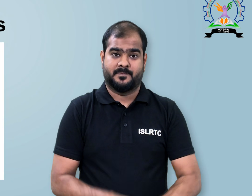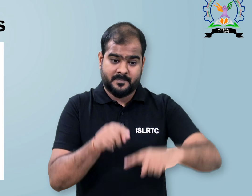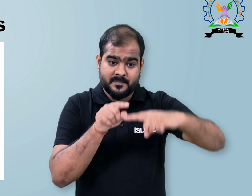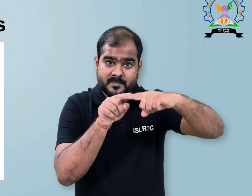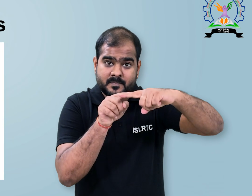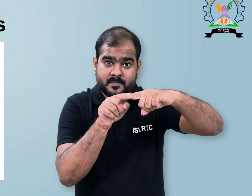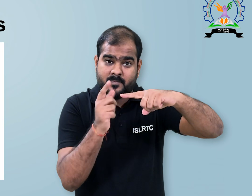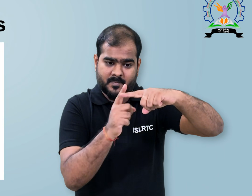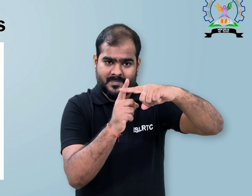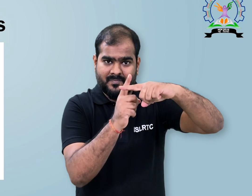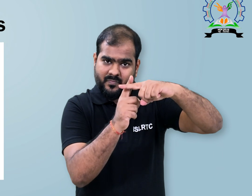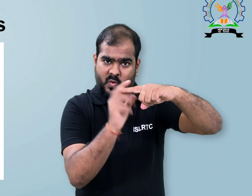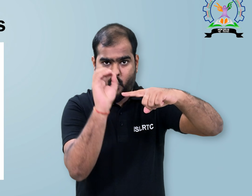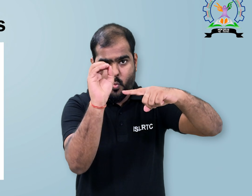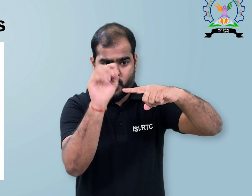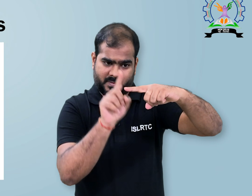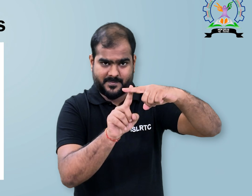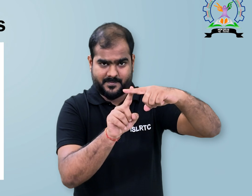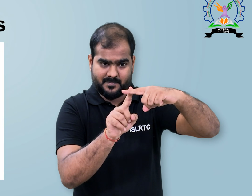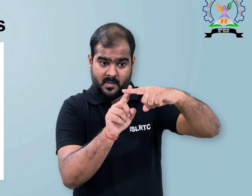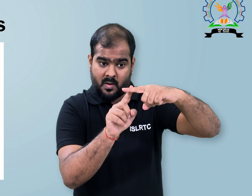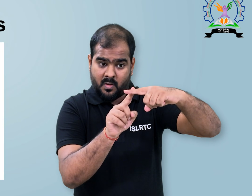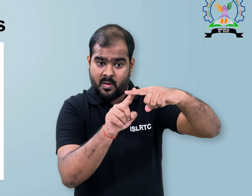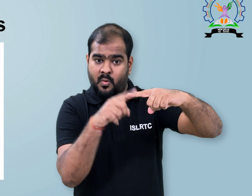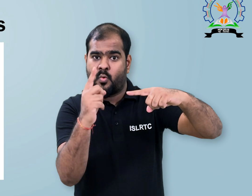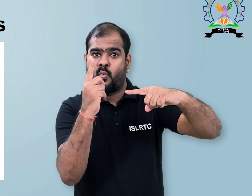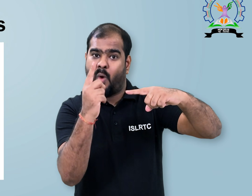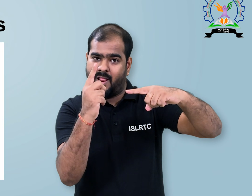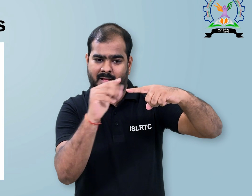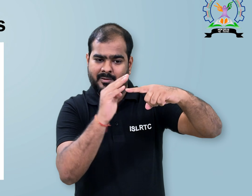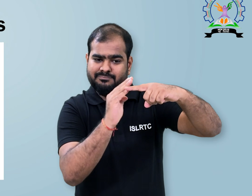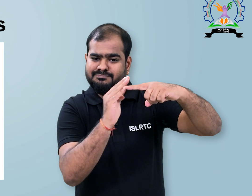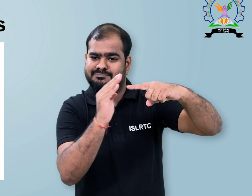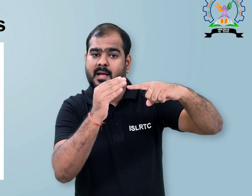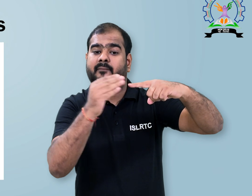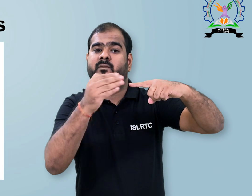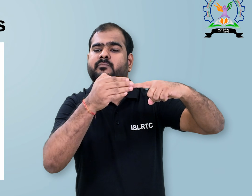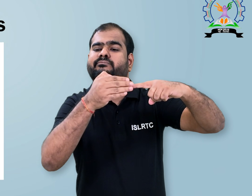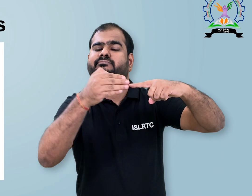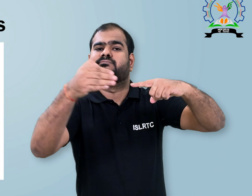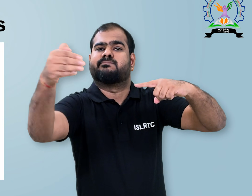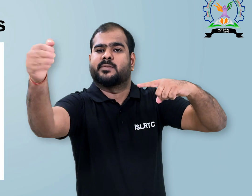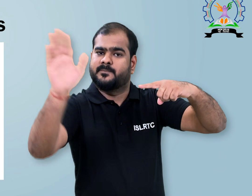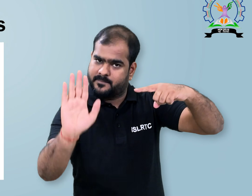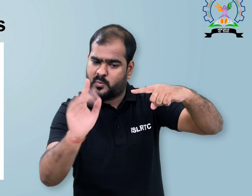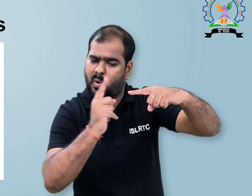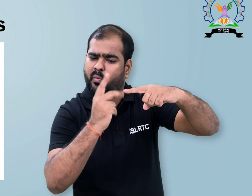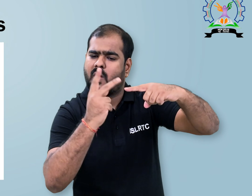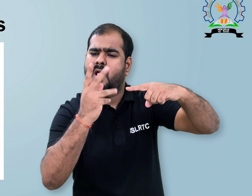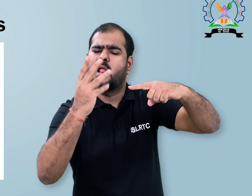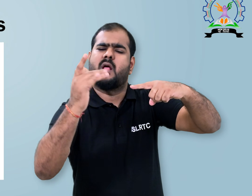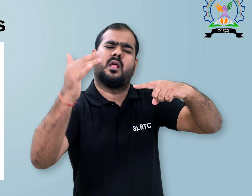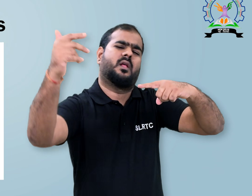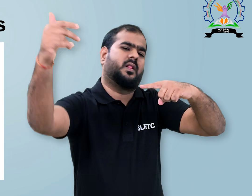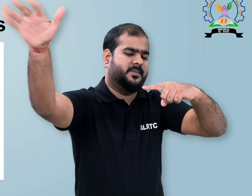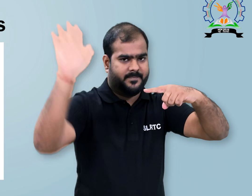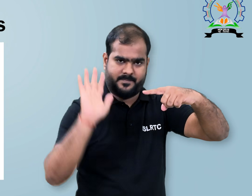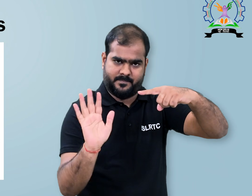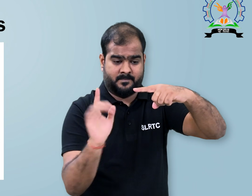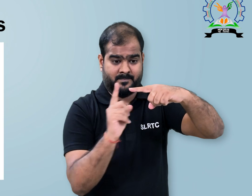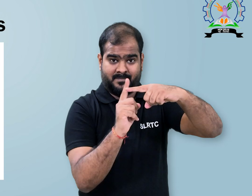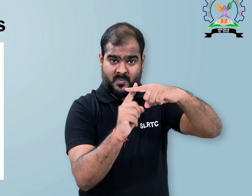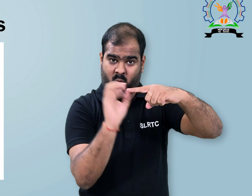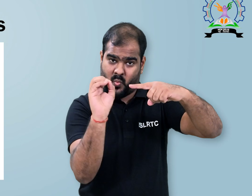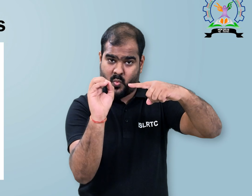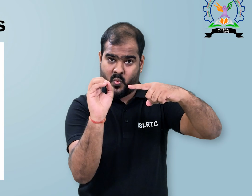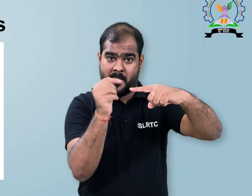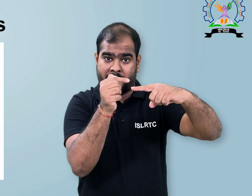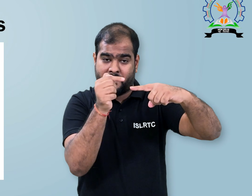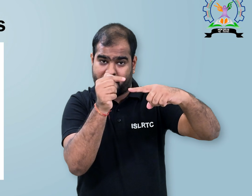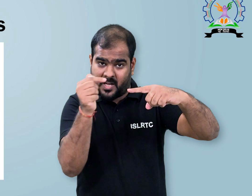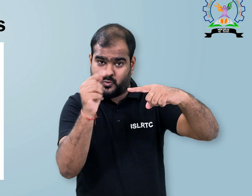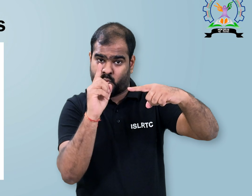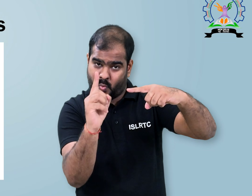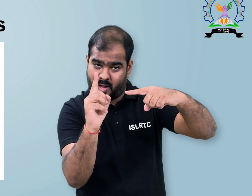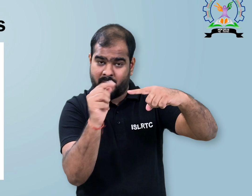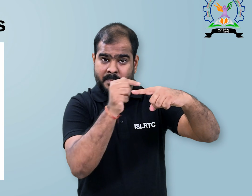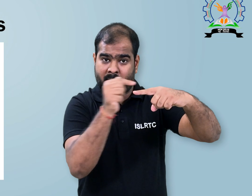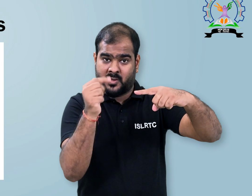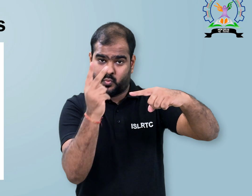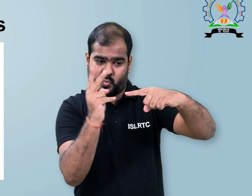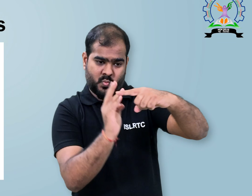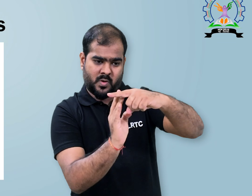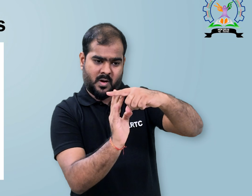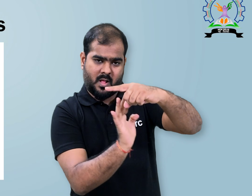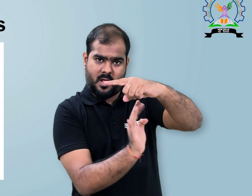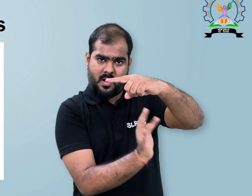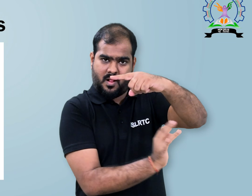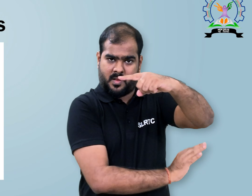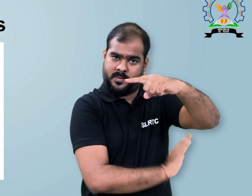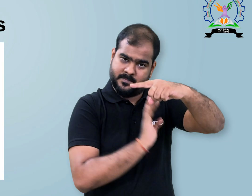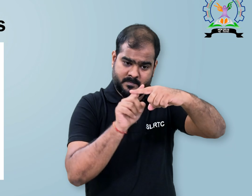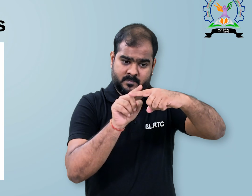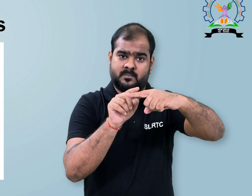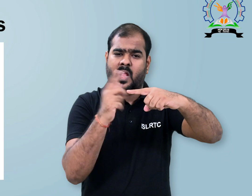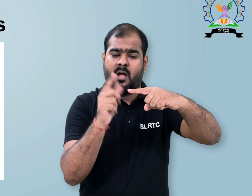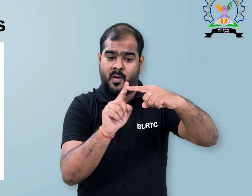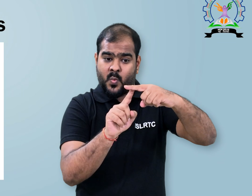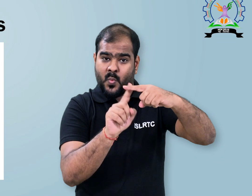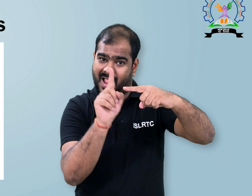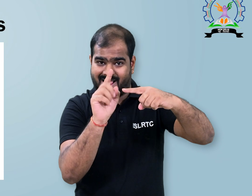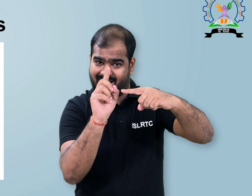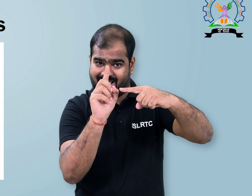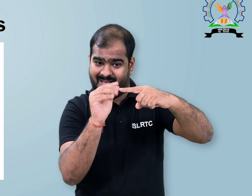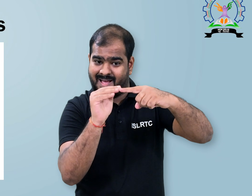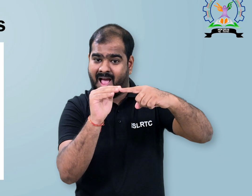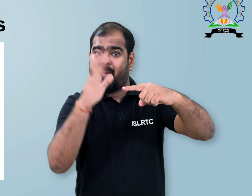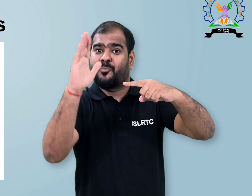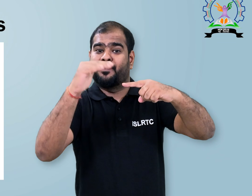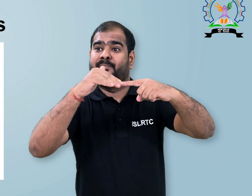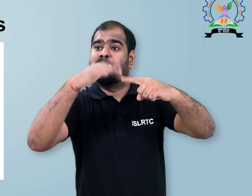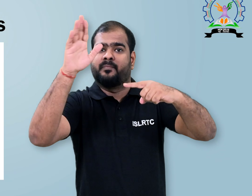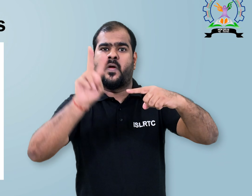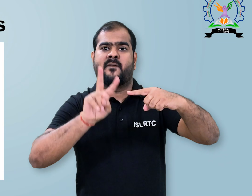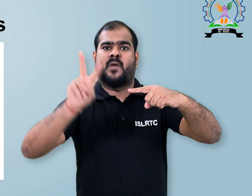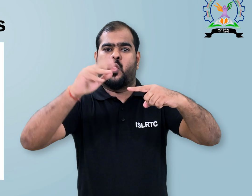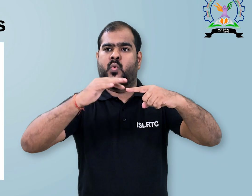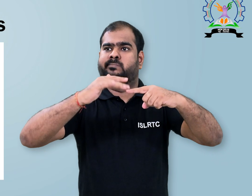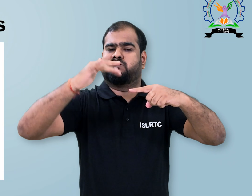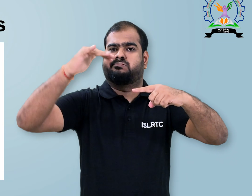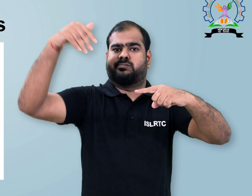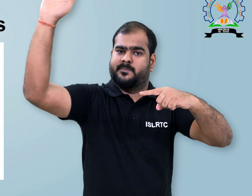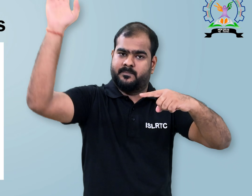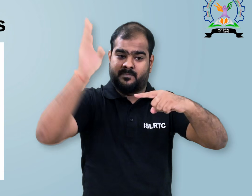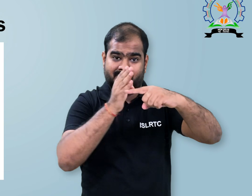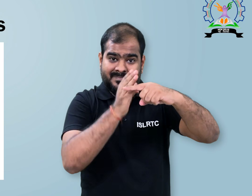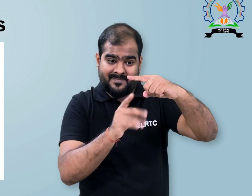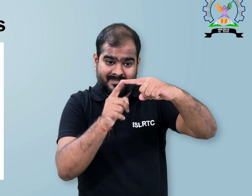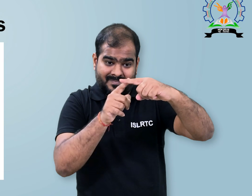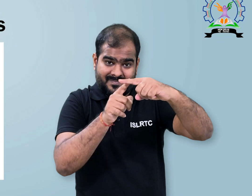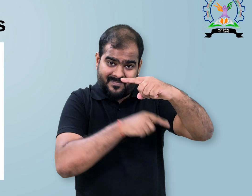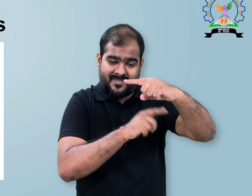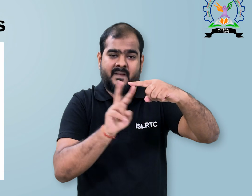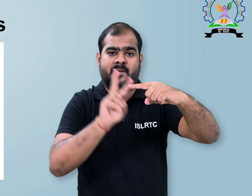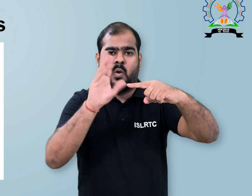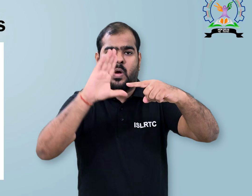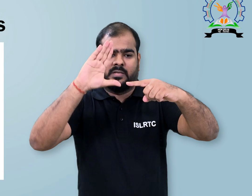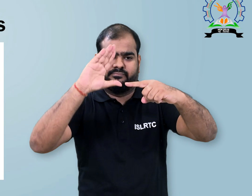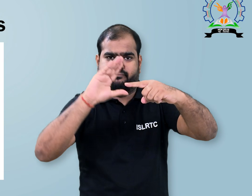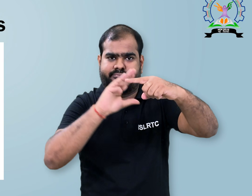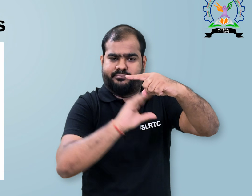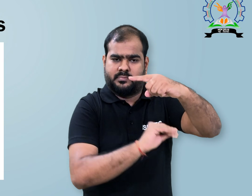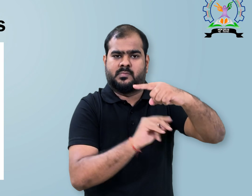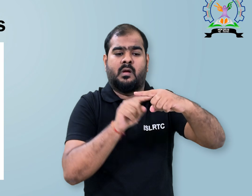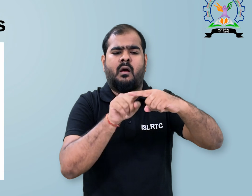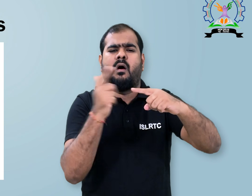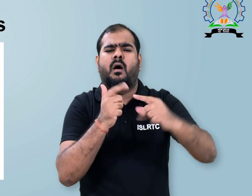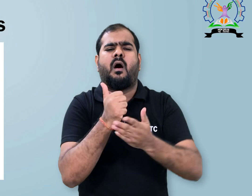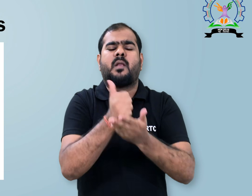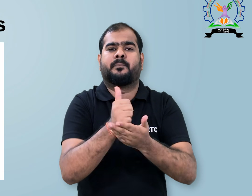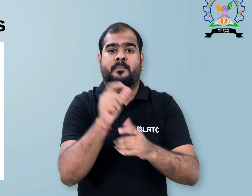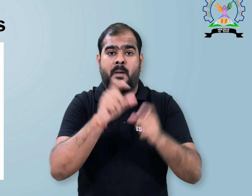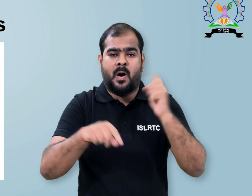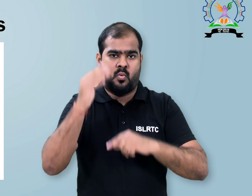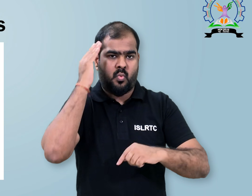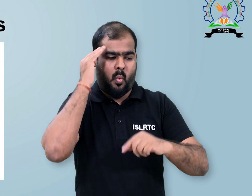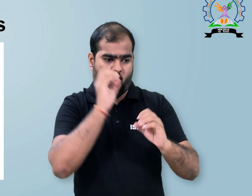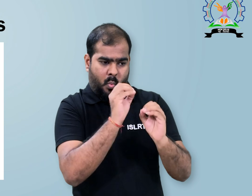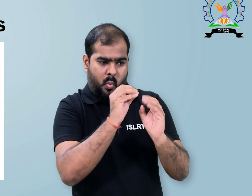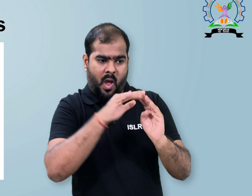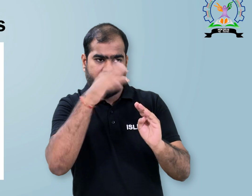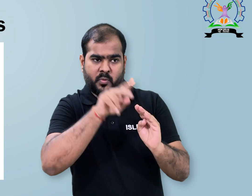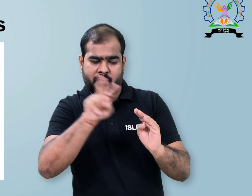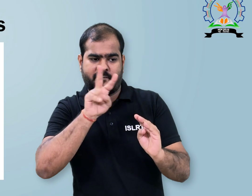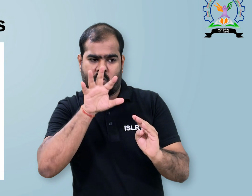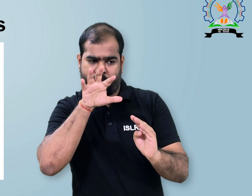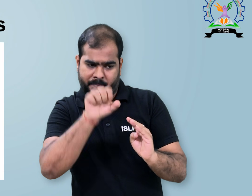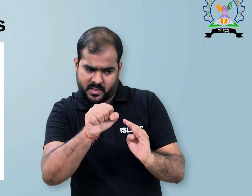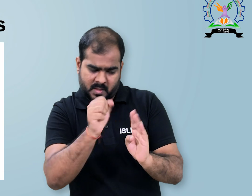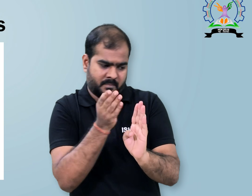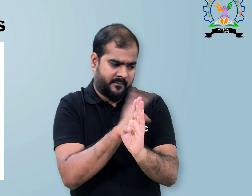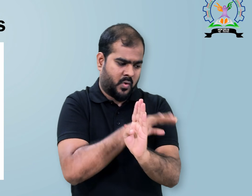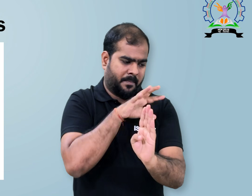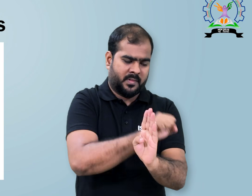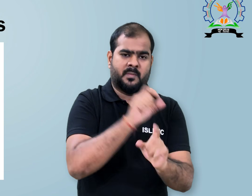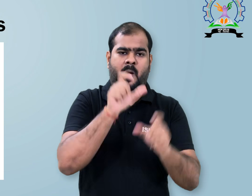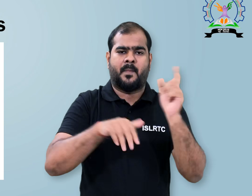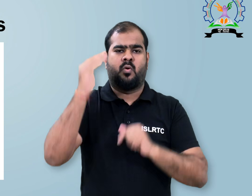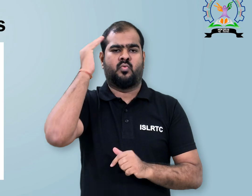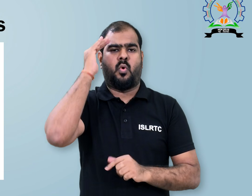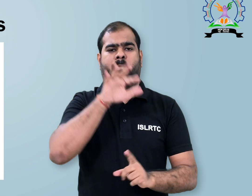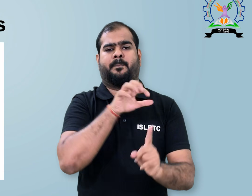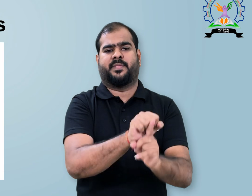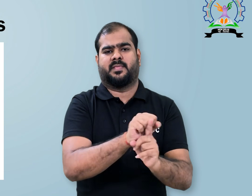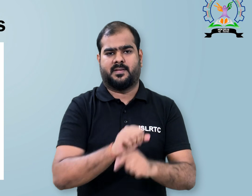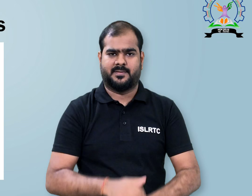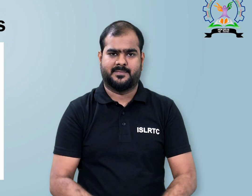On the number line, integers are arranged such that as you move to the right, the numbers increase, and as you move to the left, the numbers decrease. This helps in comparing integers.